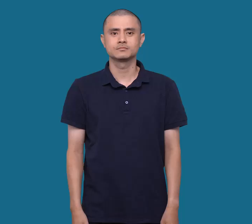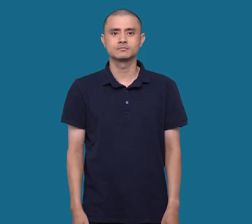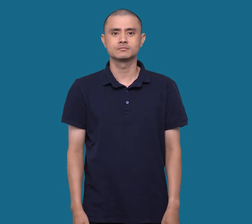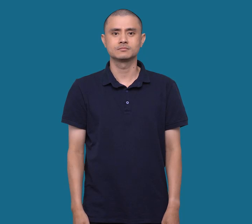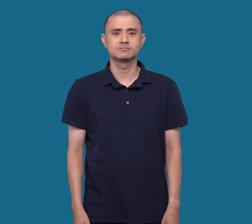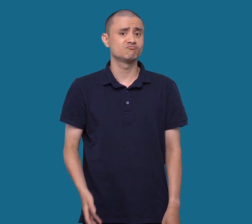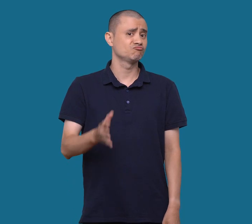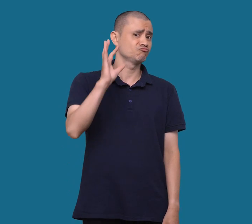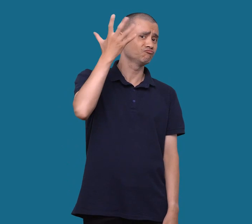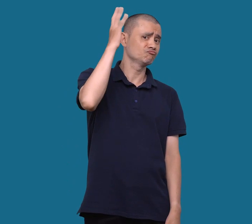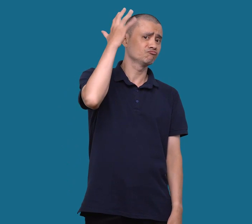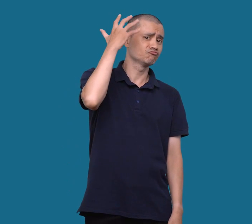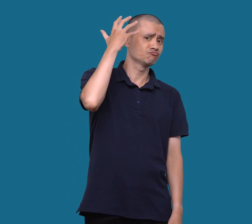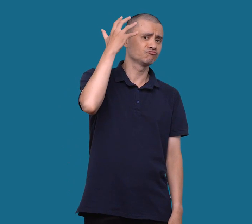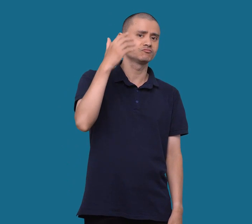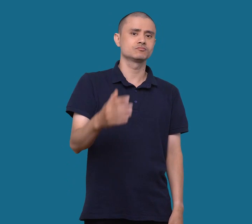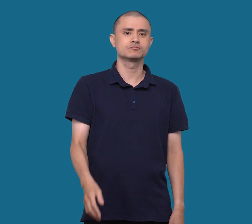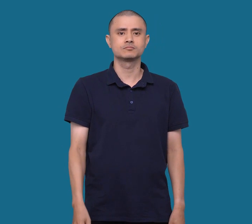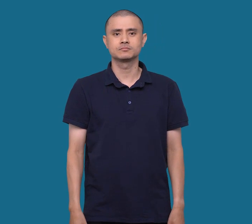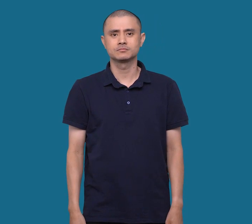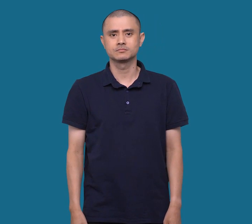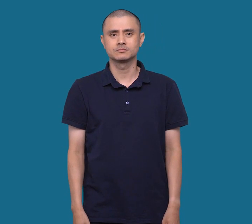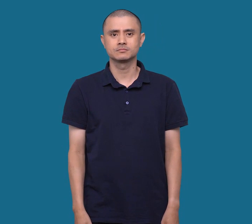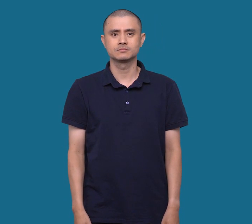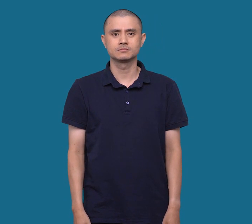từ chối